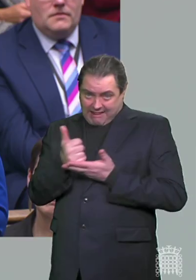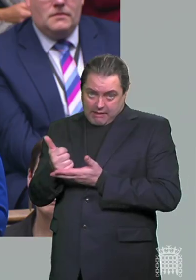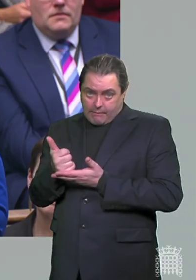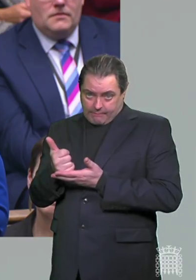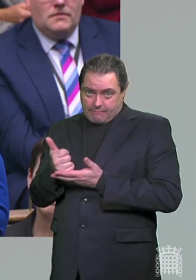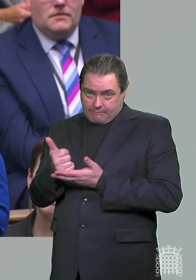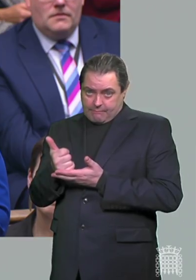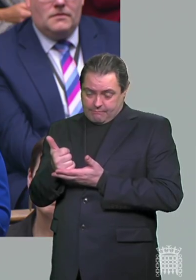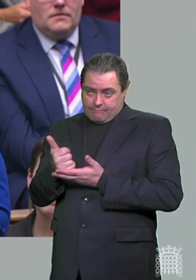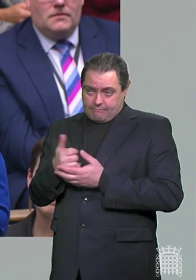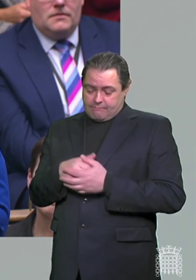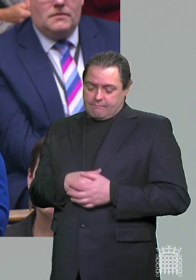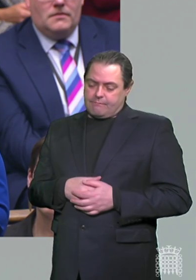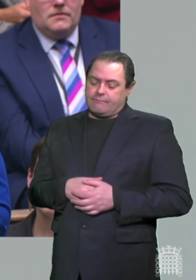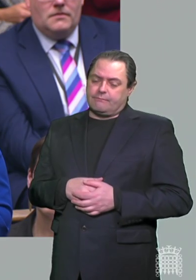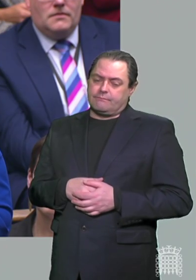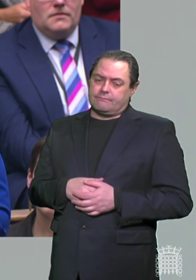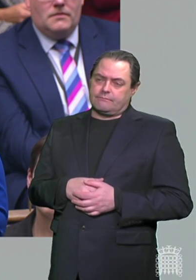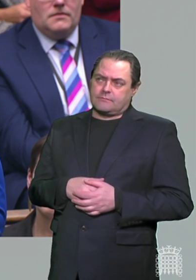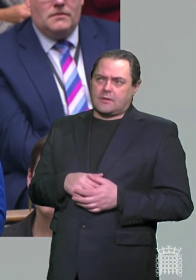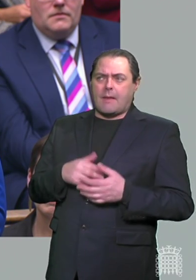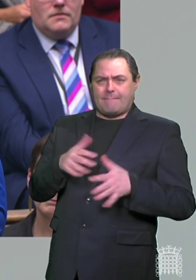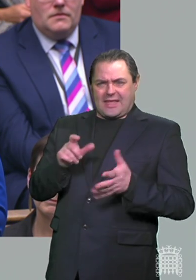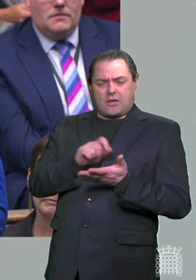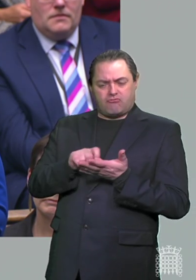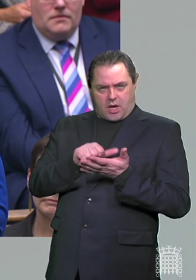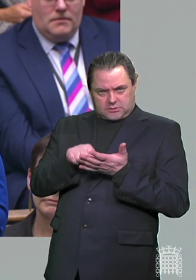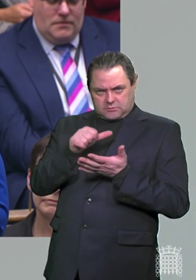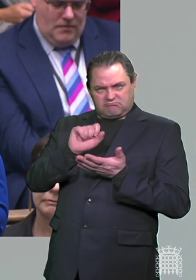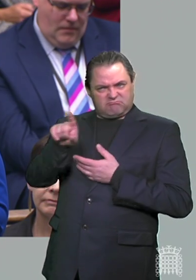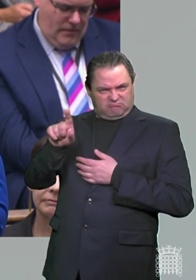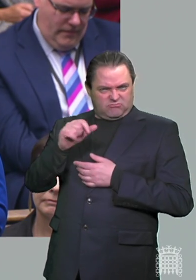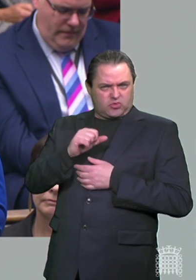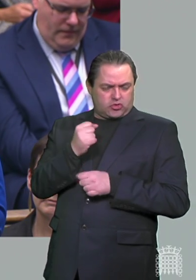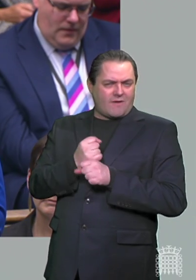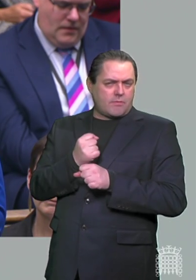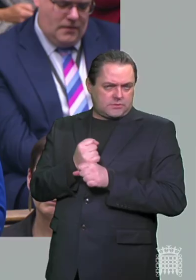I have also written to the Scottish Government, asking for their support.